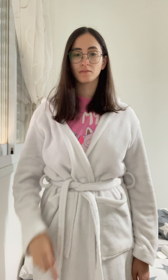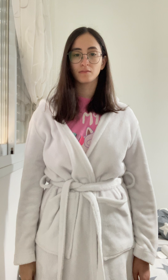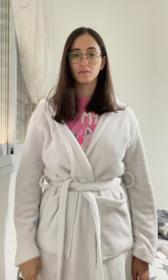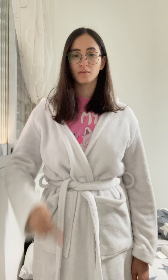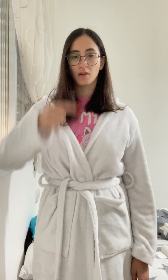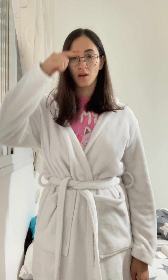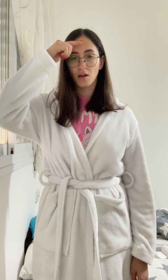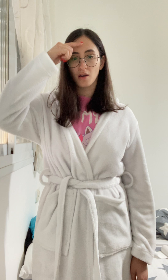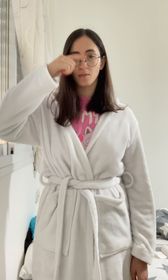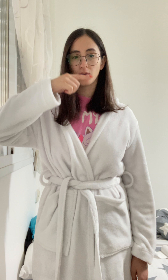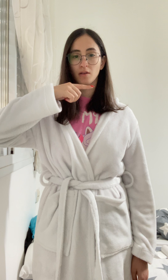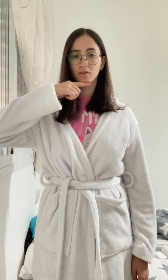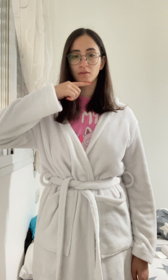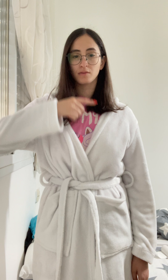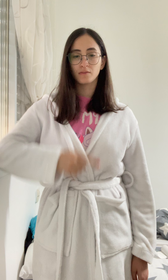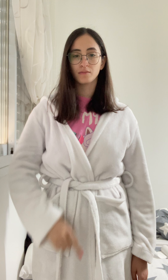אבא